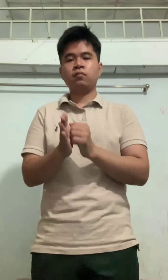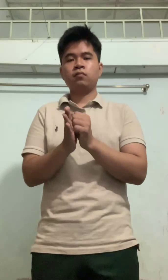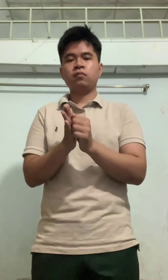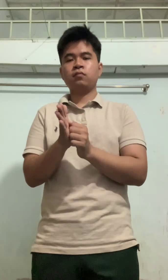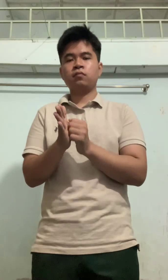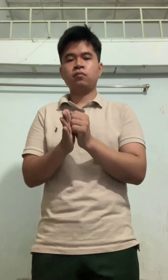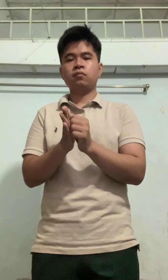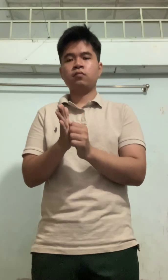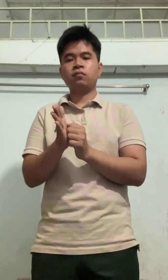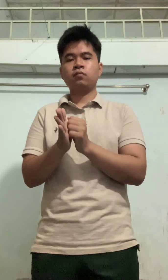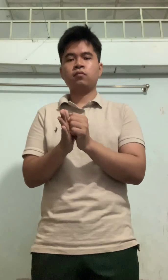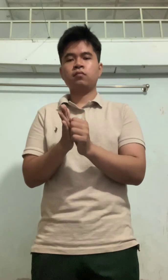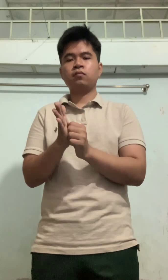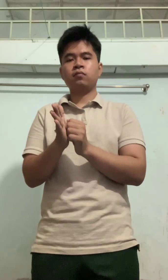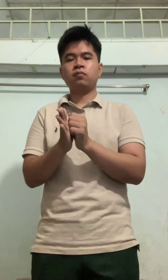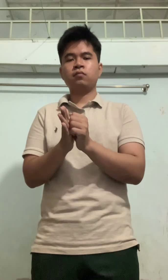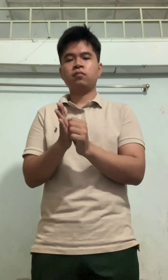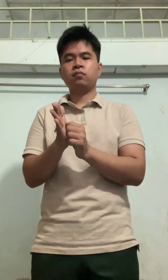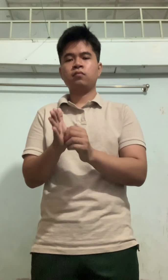thang